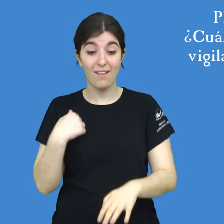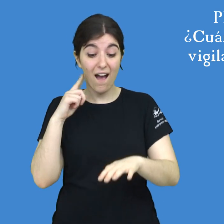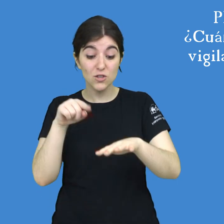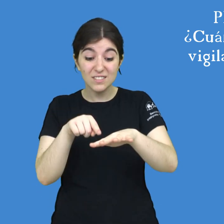caso